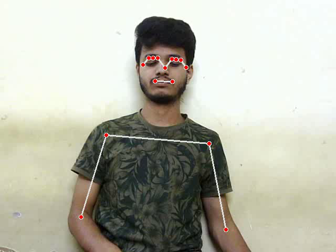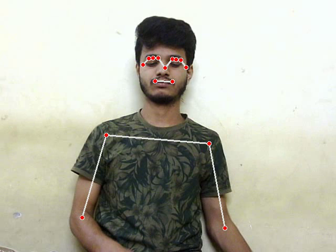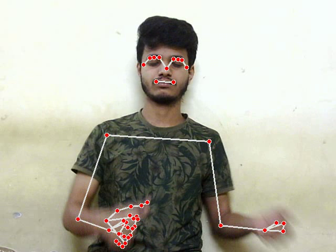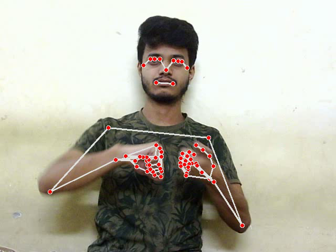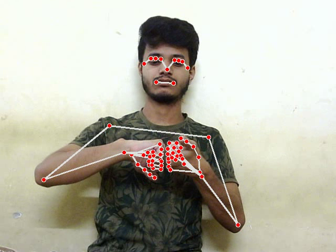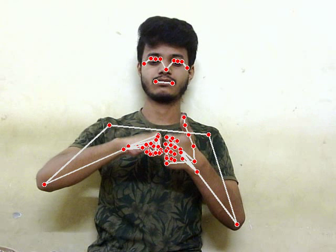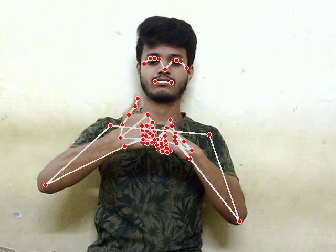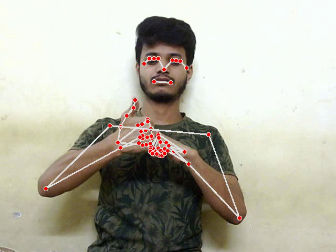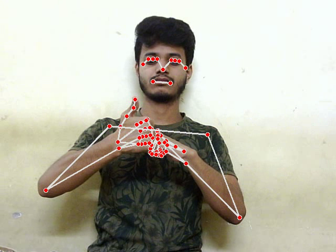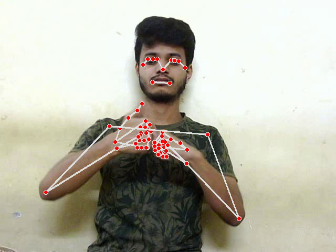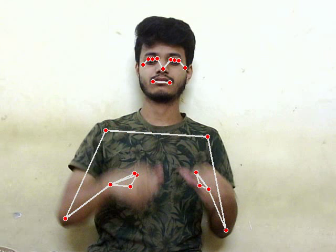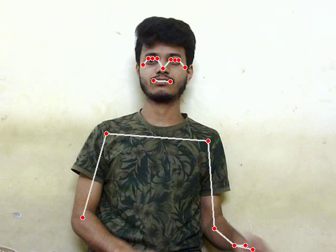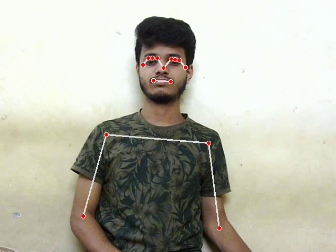how